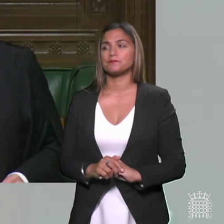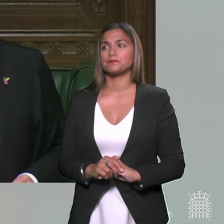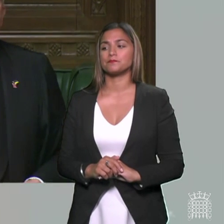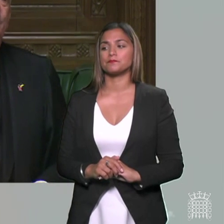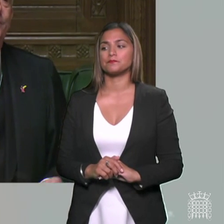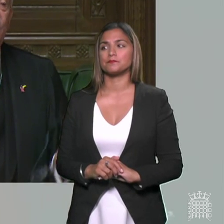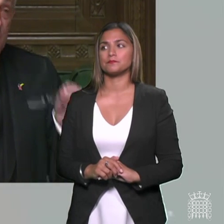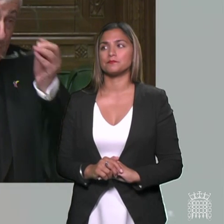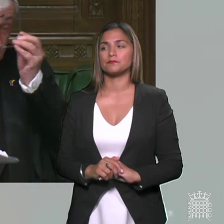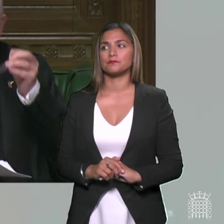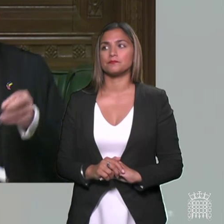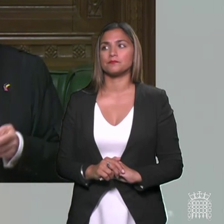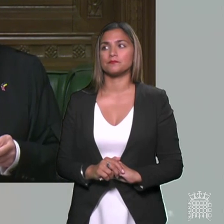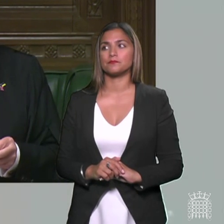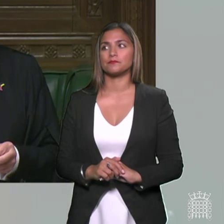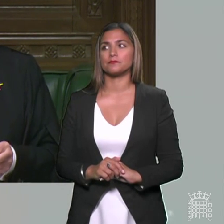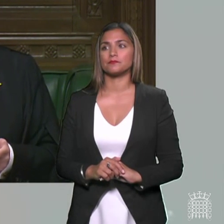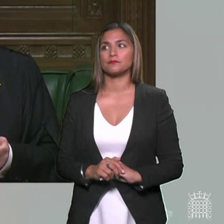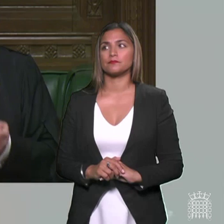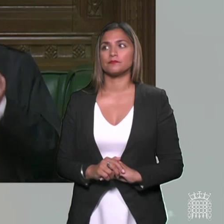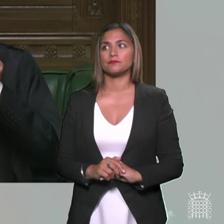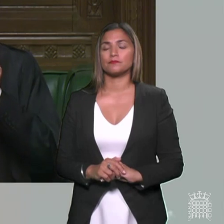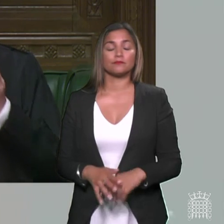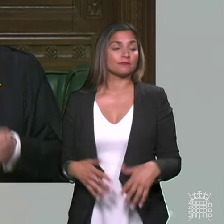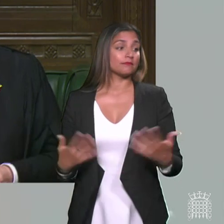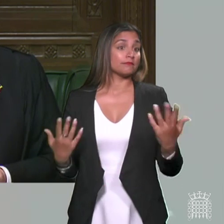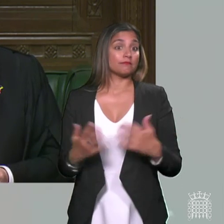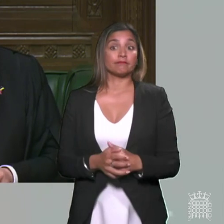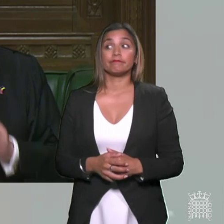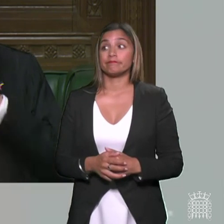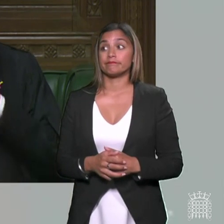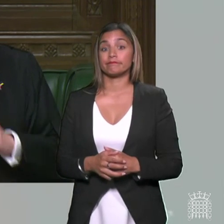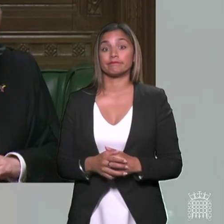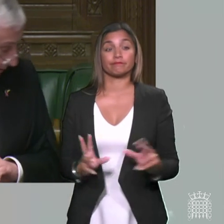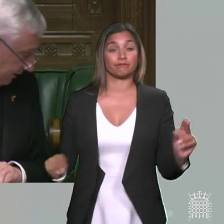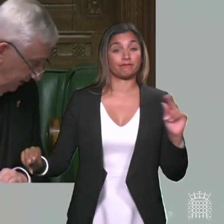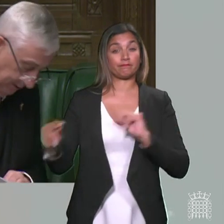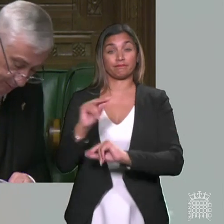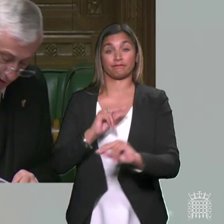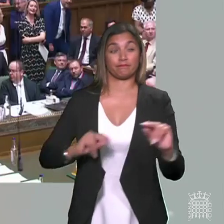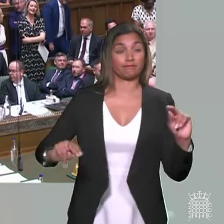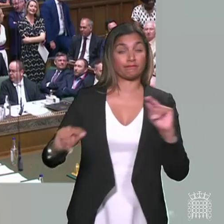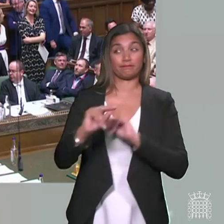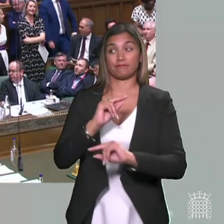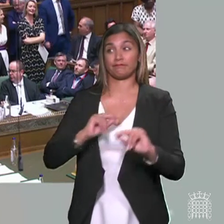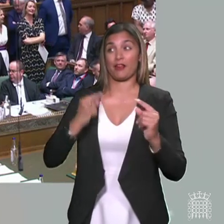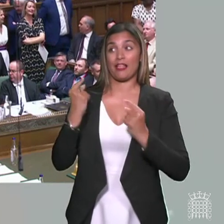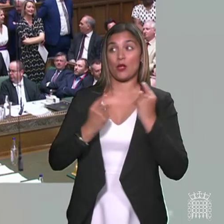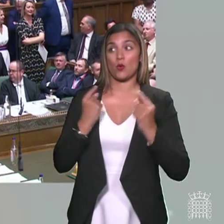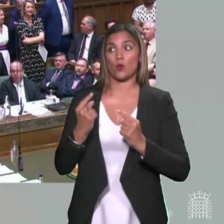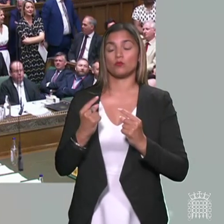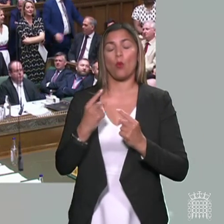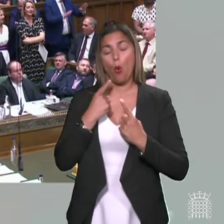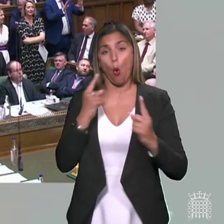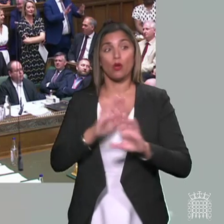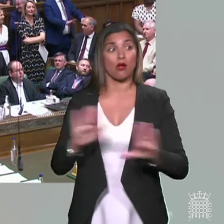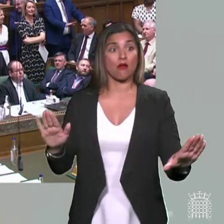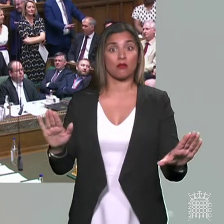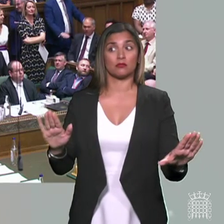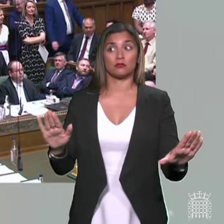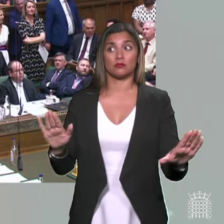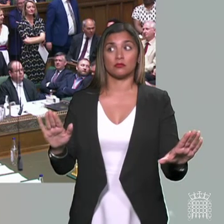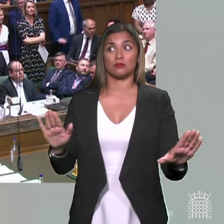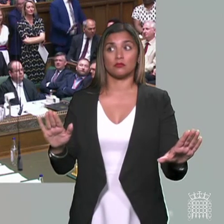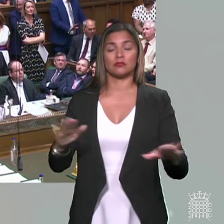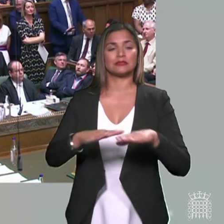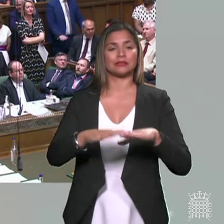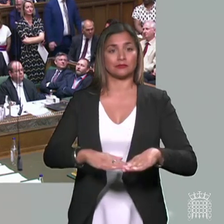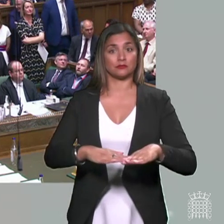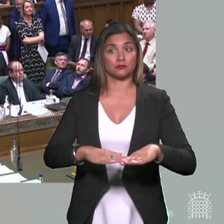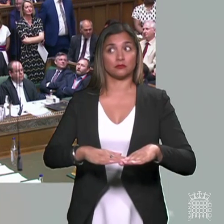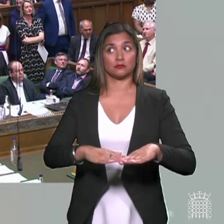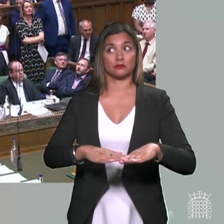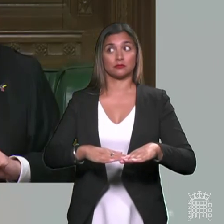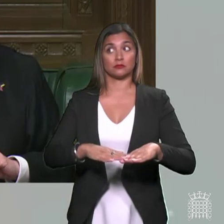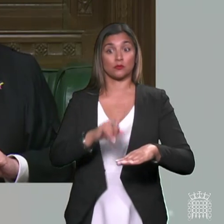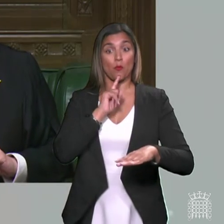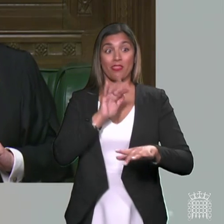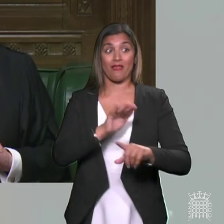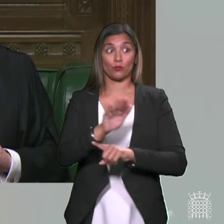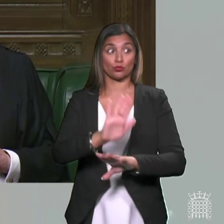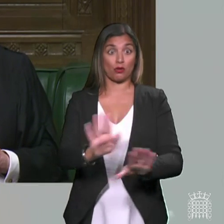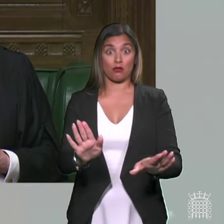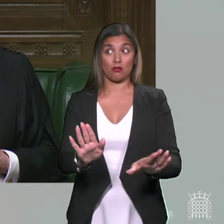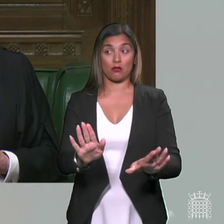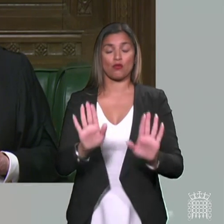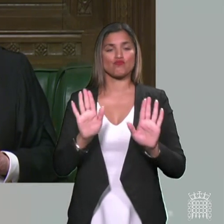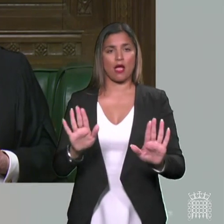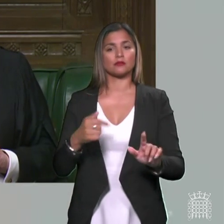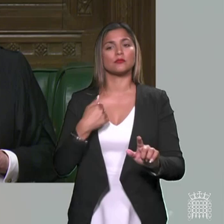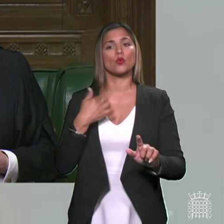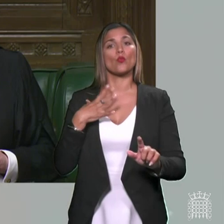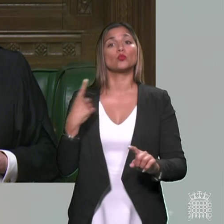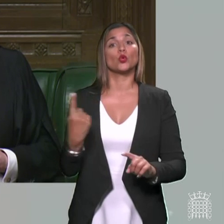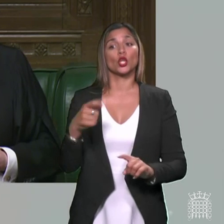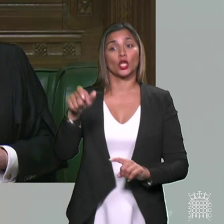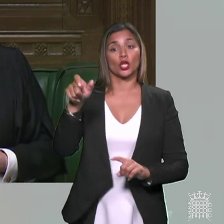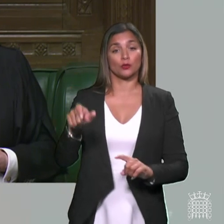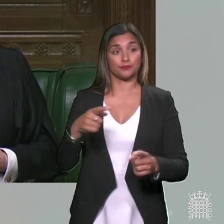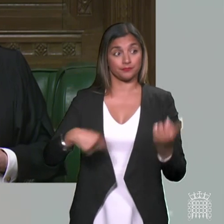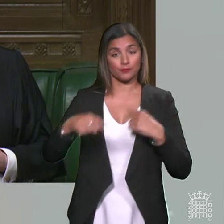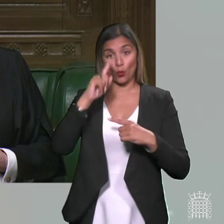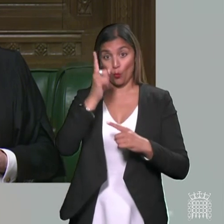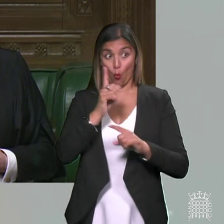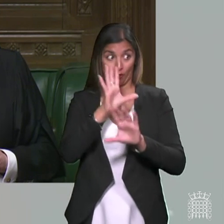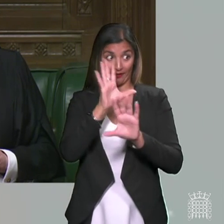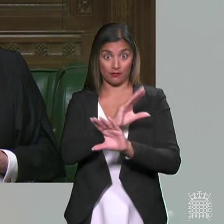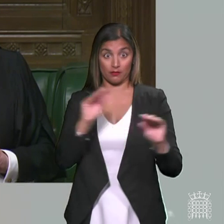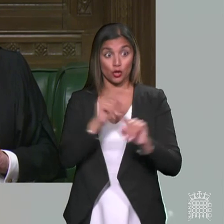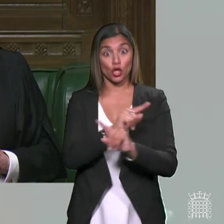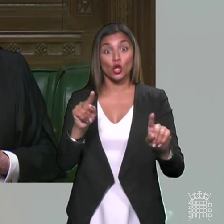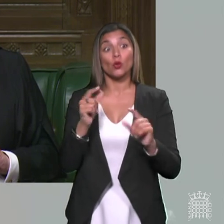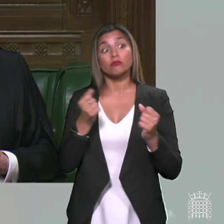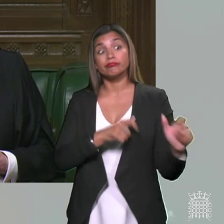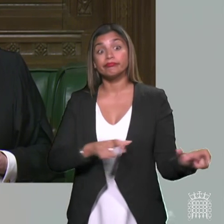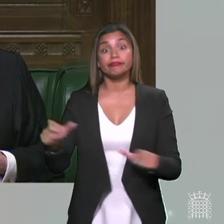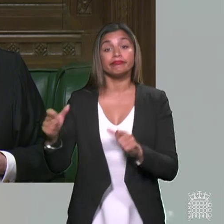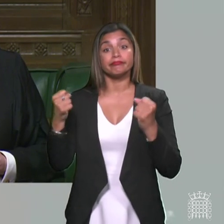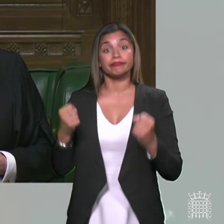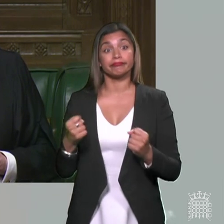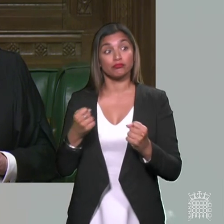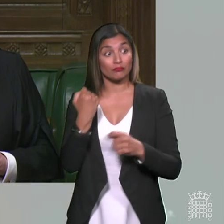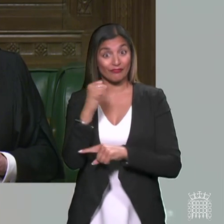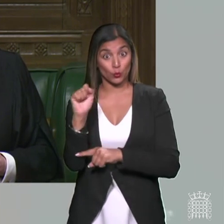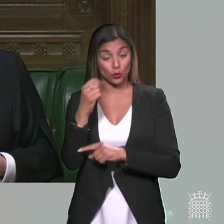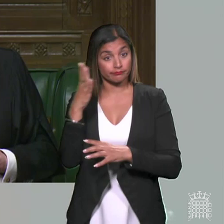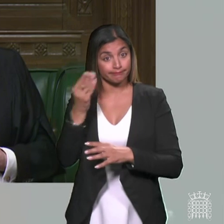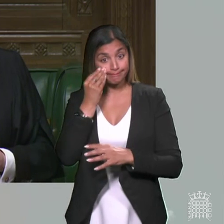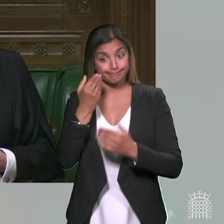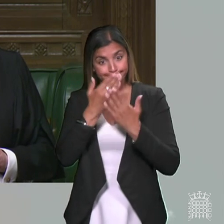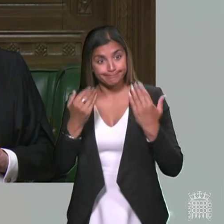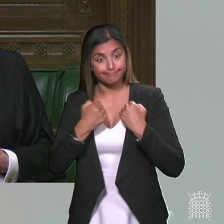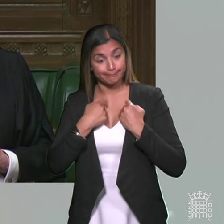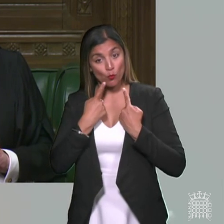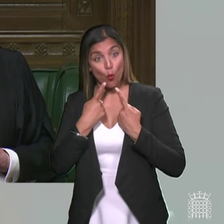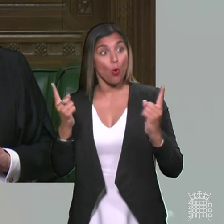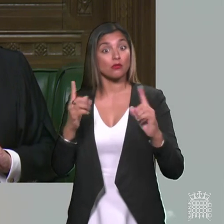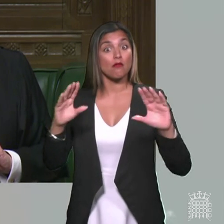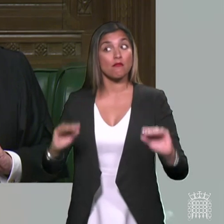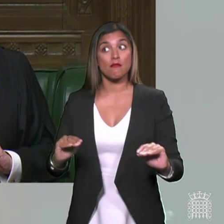I now warn the honourable Members for East Lothian and for Kirkcaldy and Cowdenbeath that if they persist in refusing to comply with my order to withdraw, I shall be